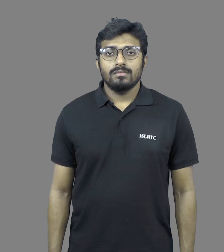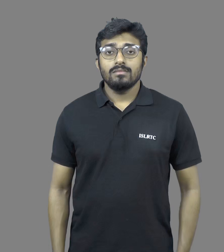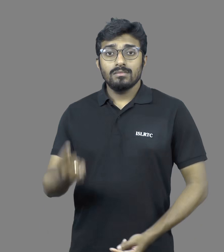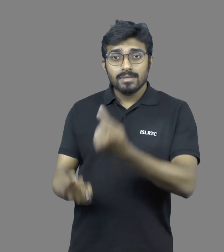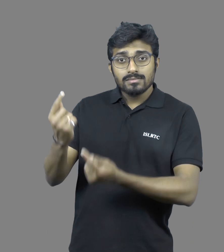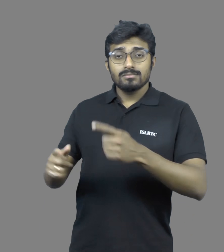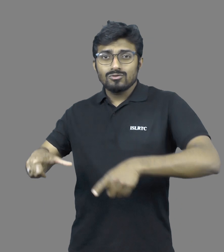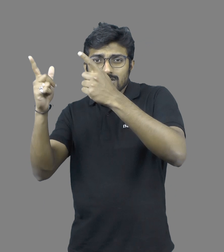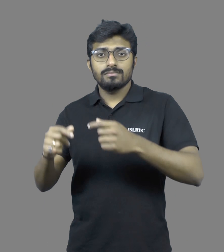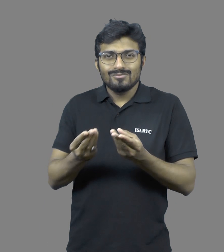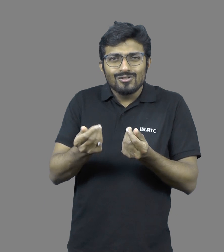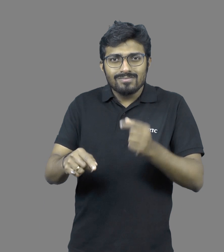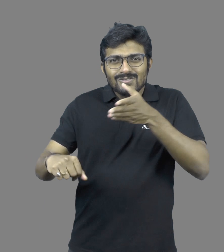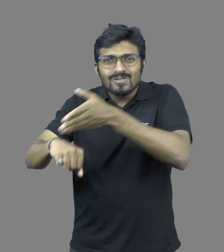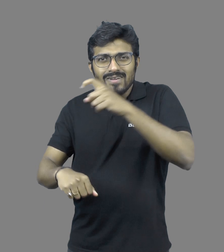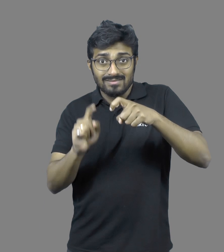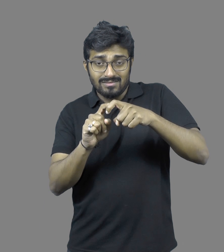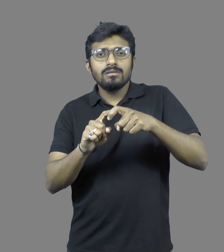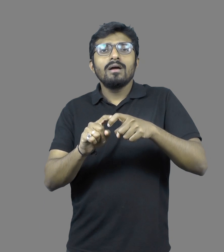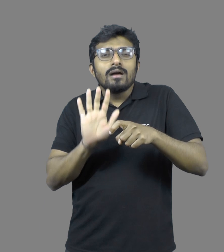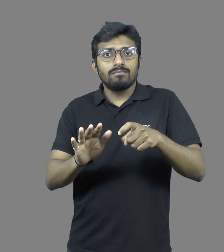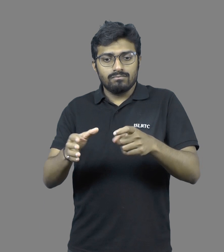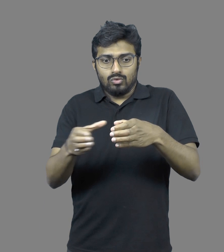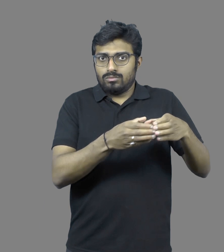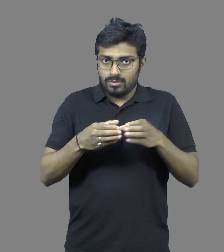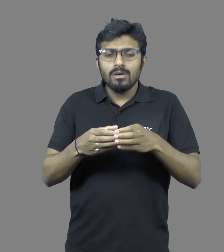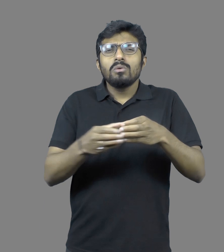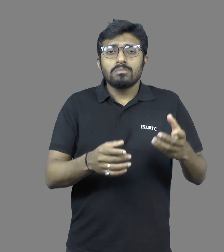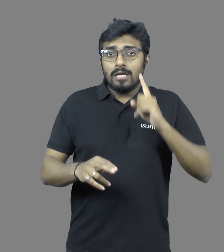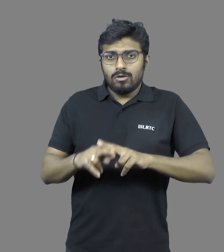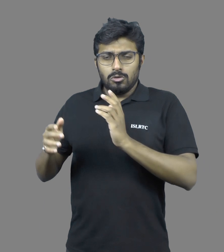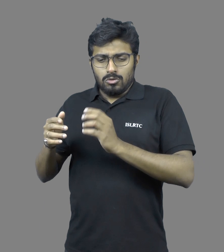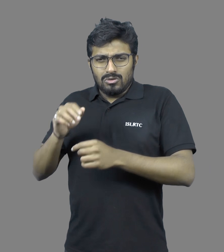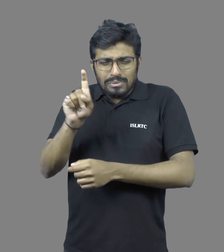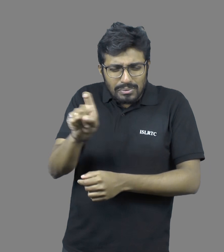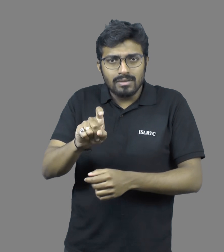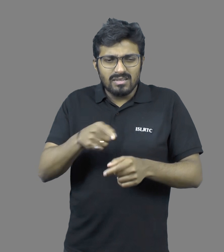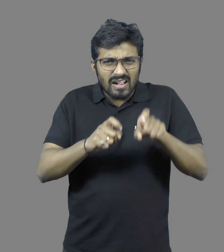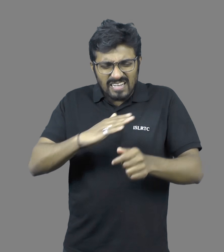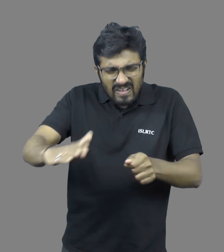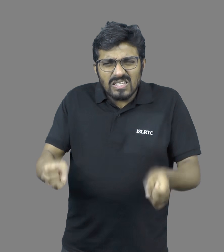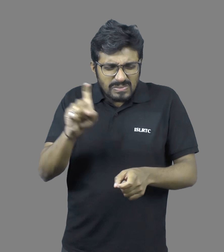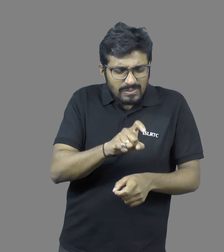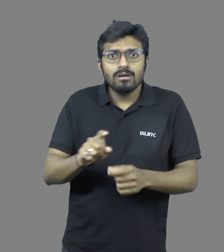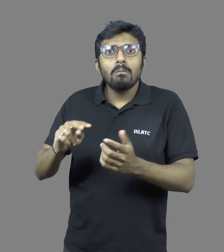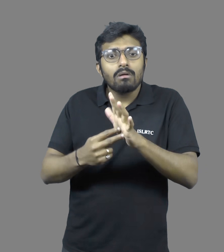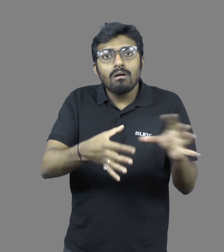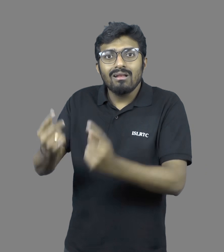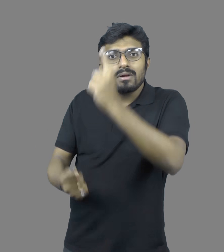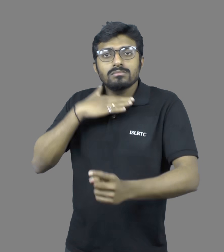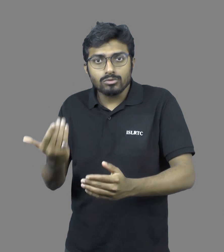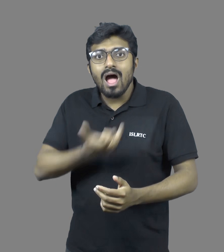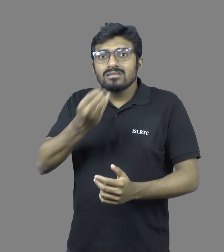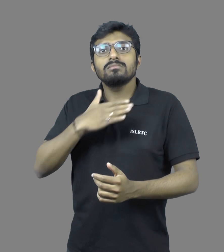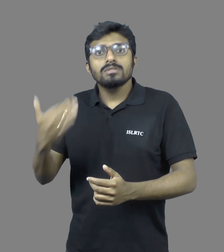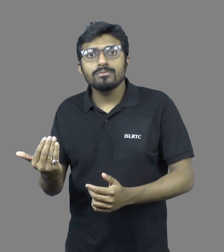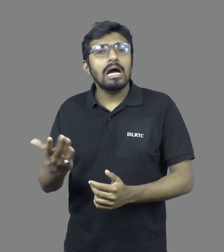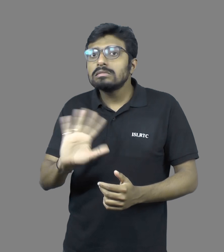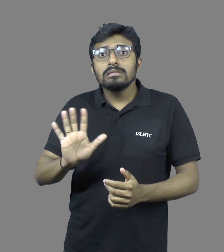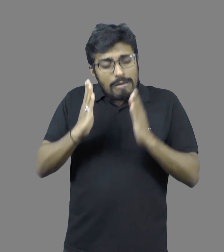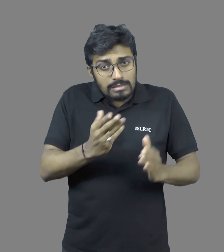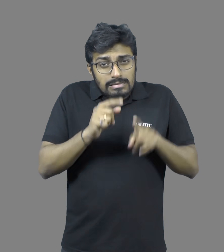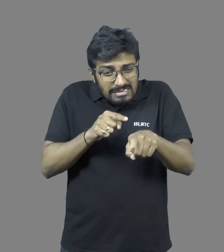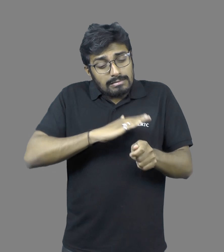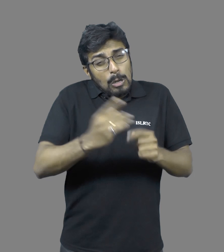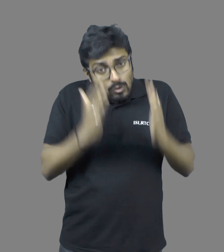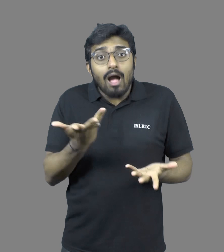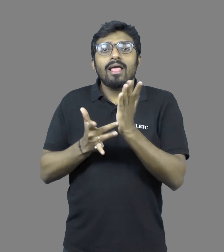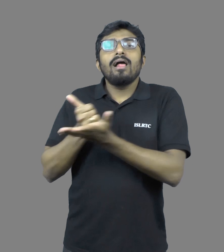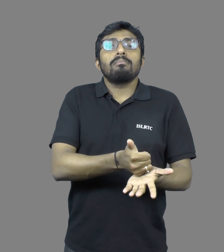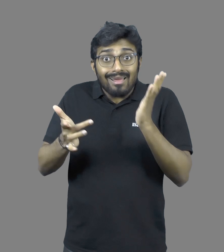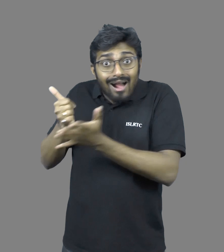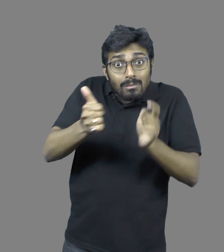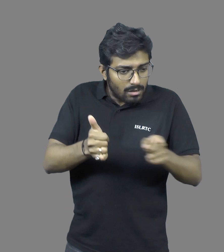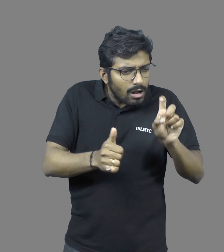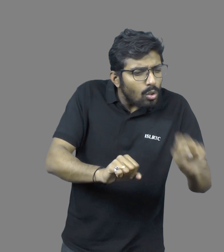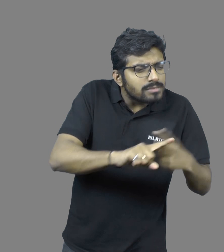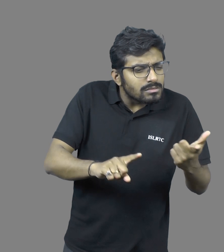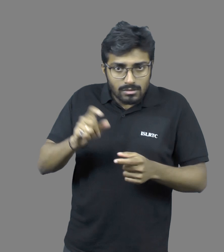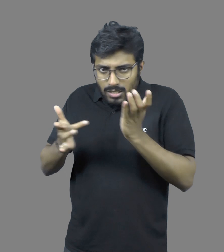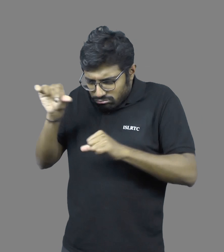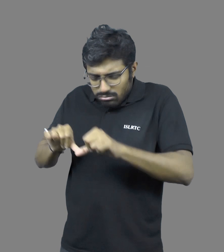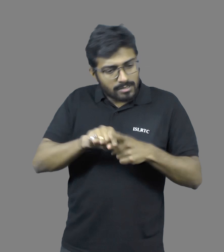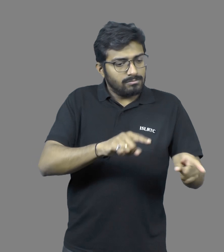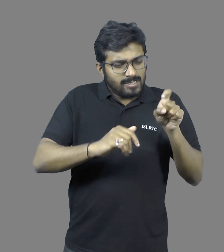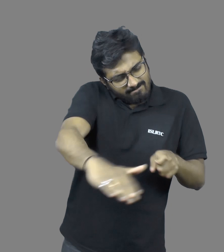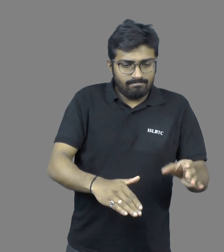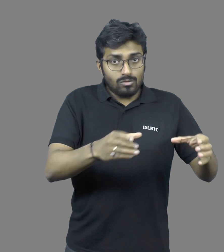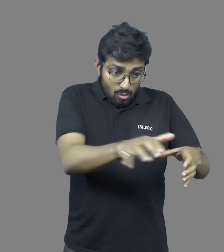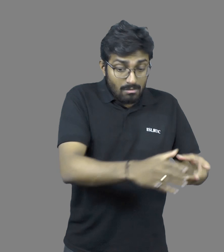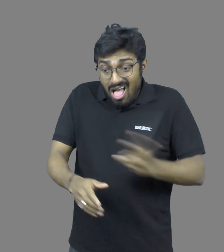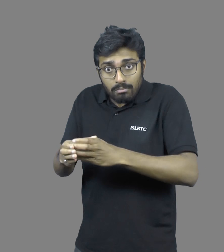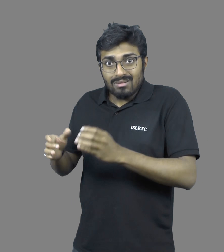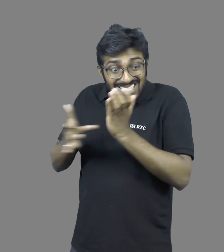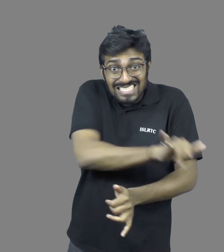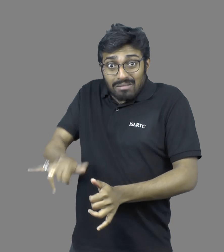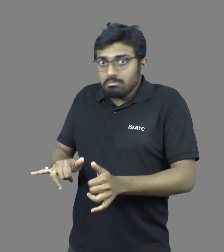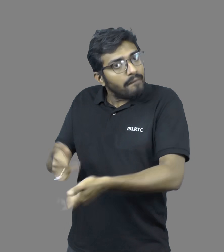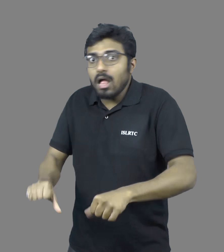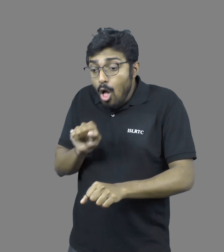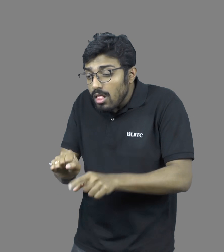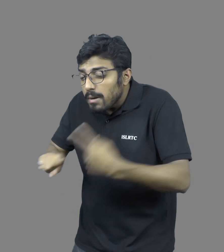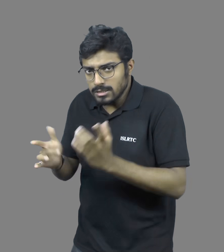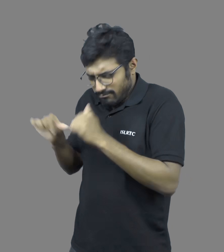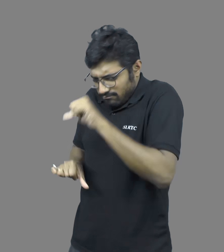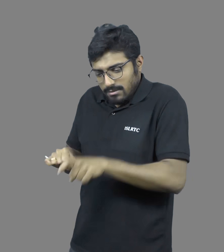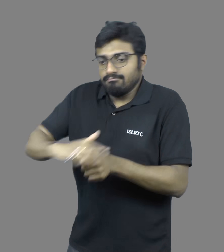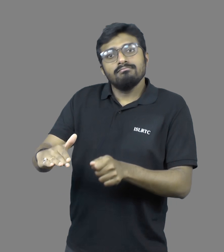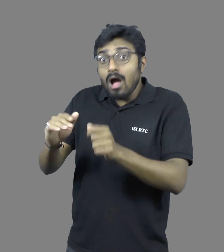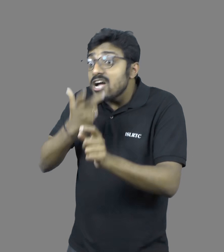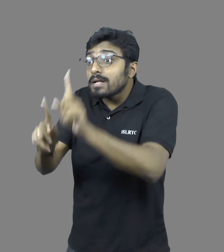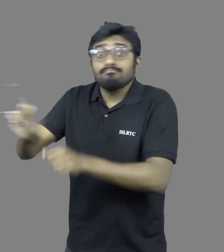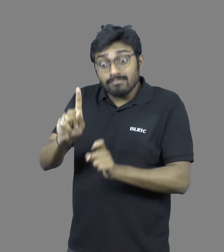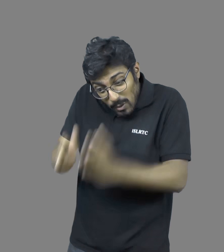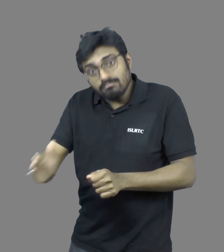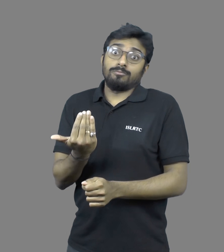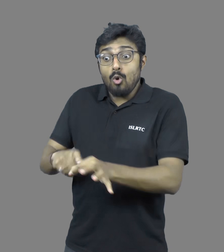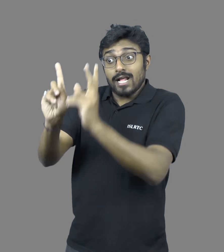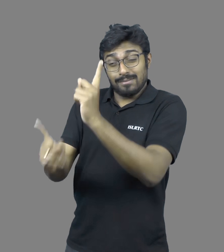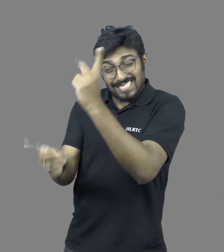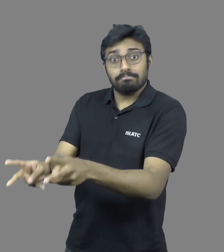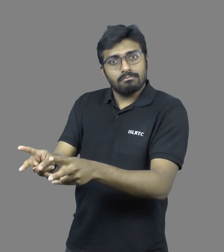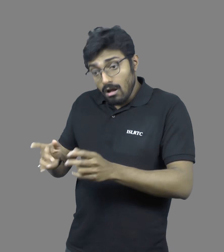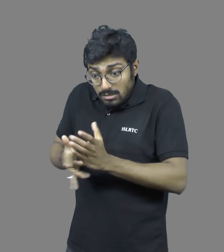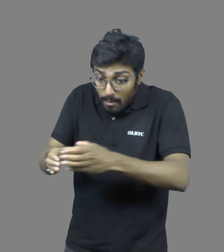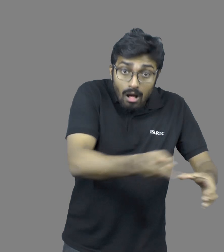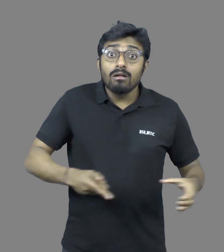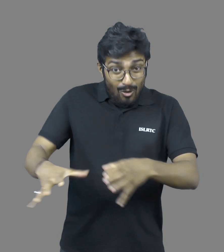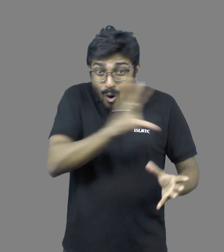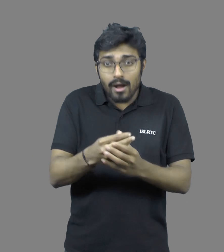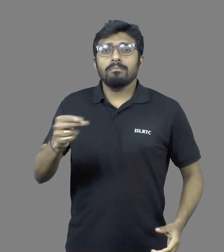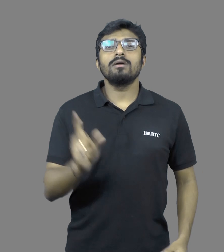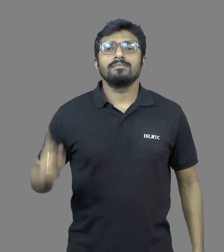Classification of Insecticides